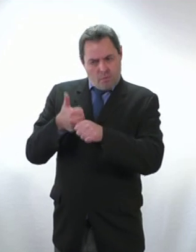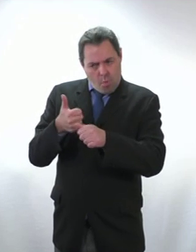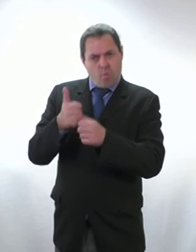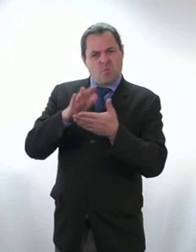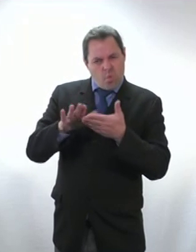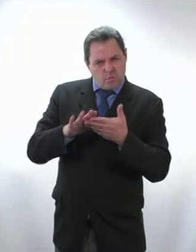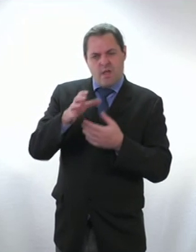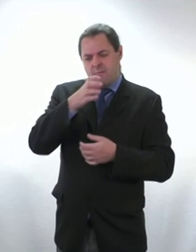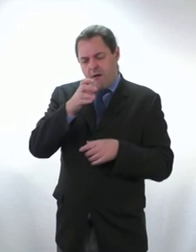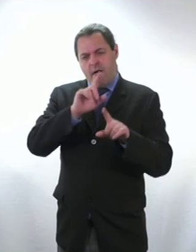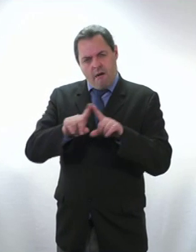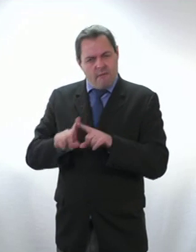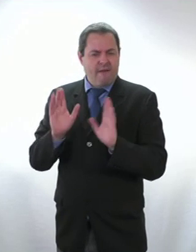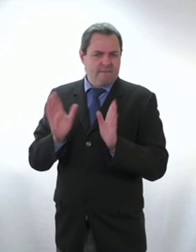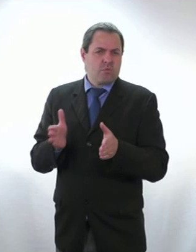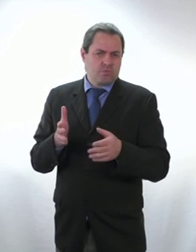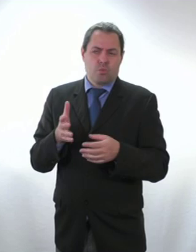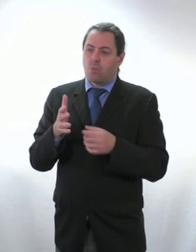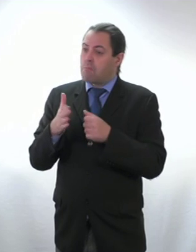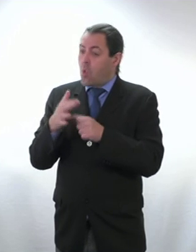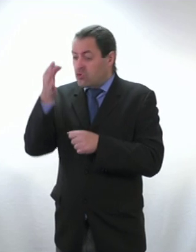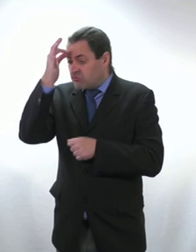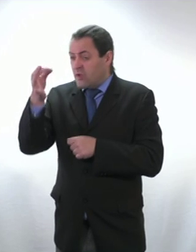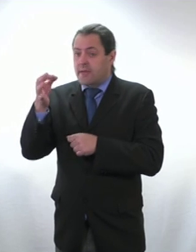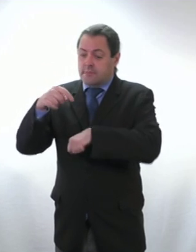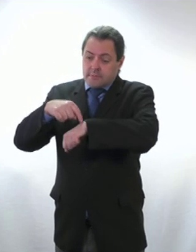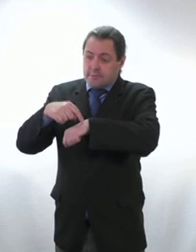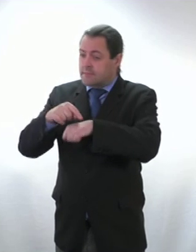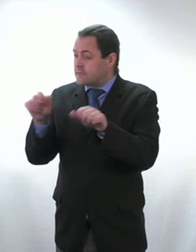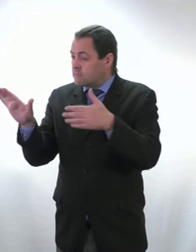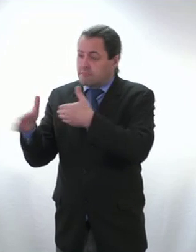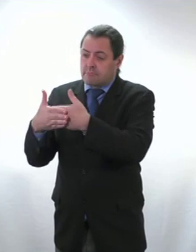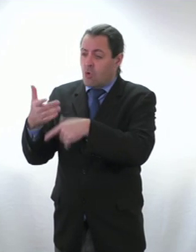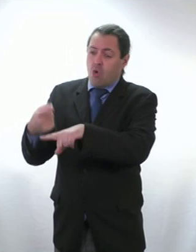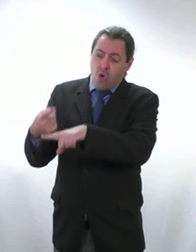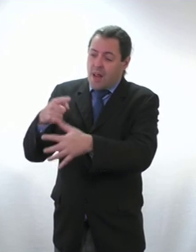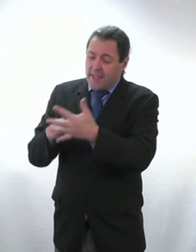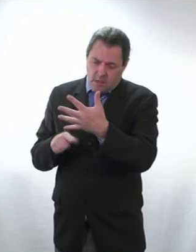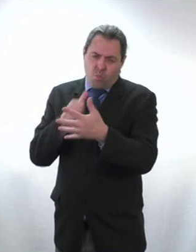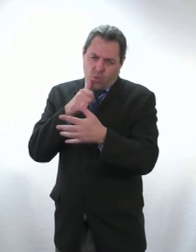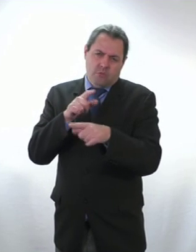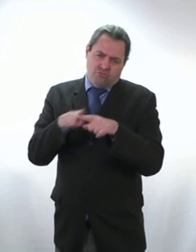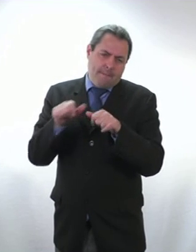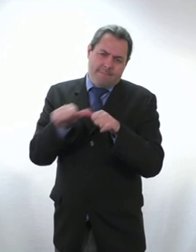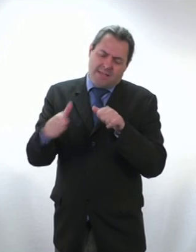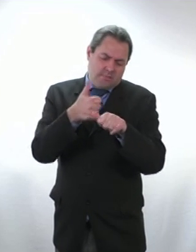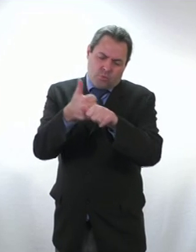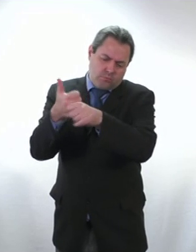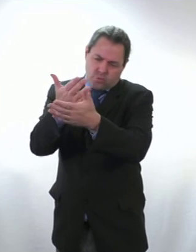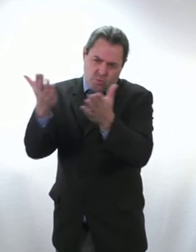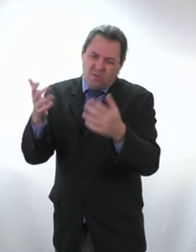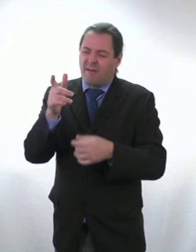In areas that face tougher restrictions we will continue to do whatever we can to provide support.